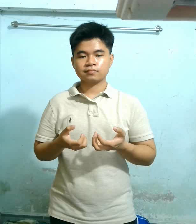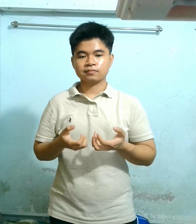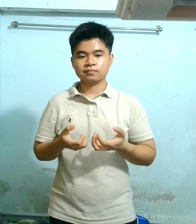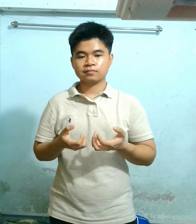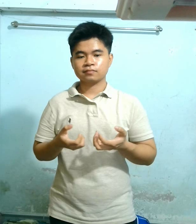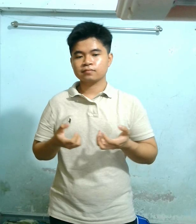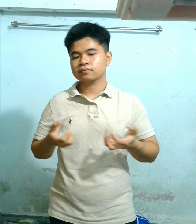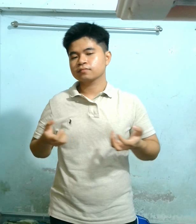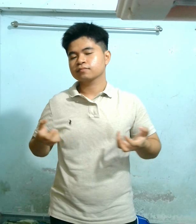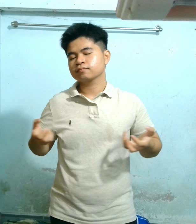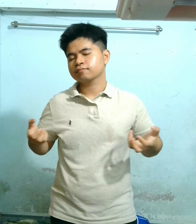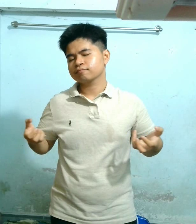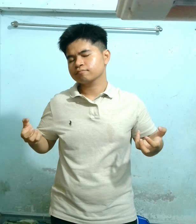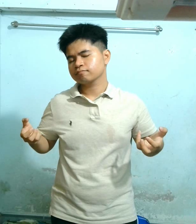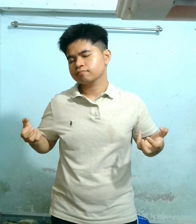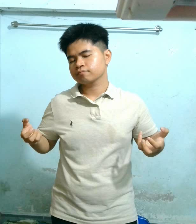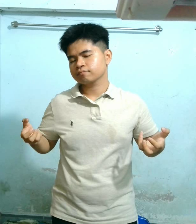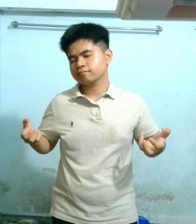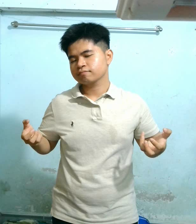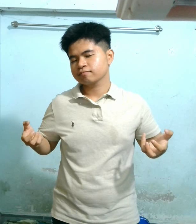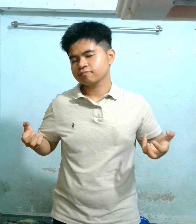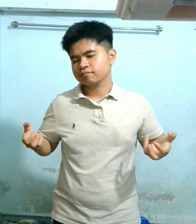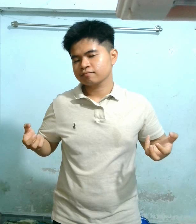chia cat